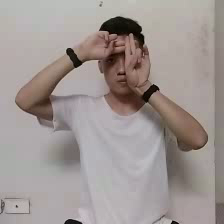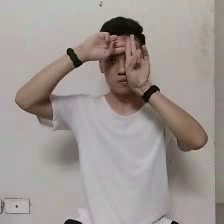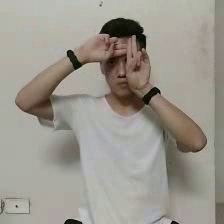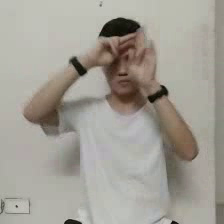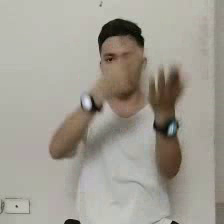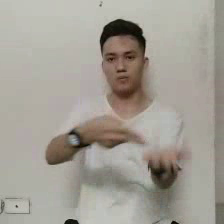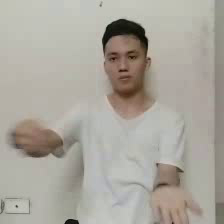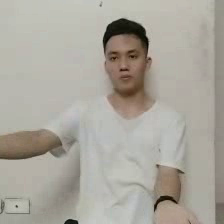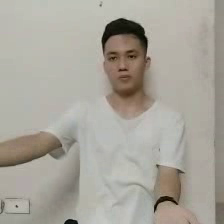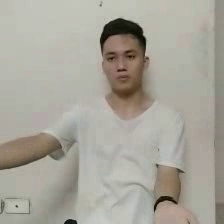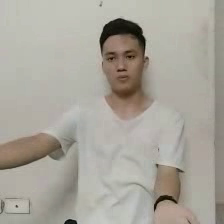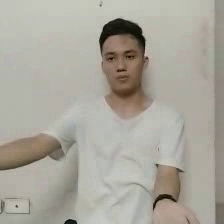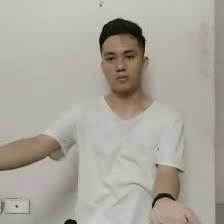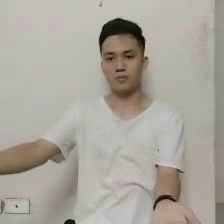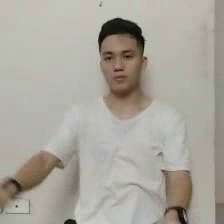Xuất viện